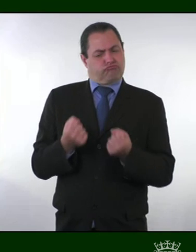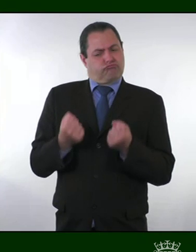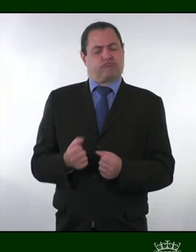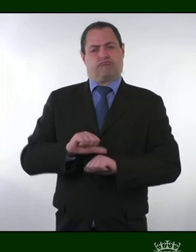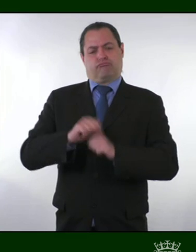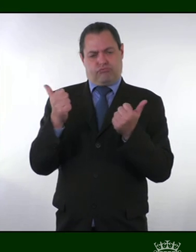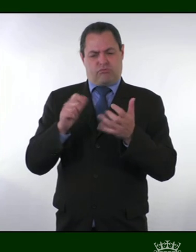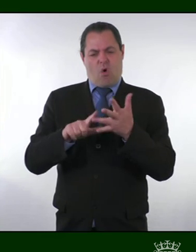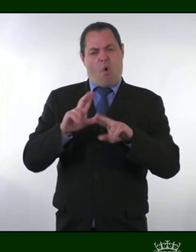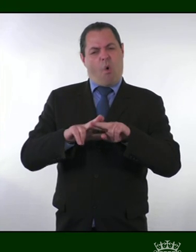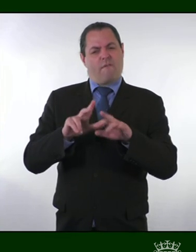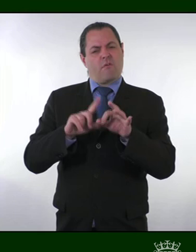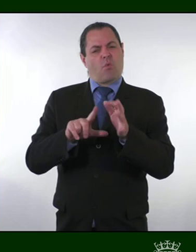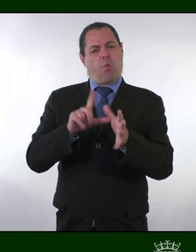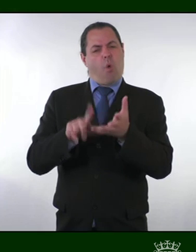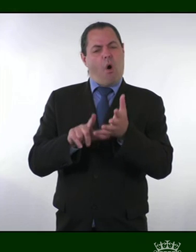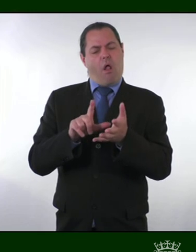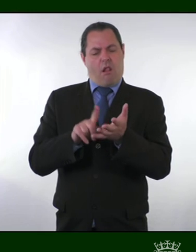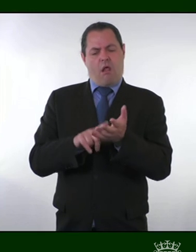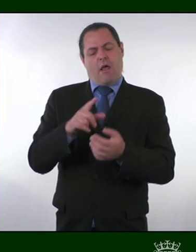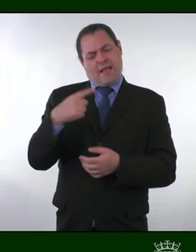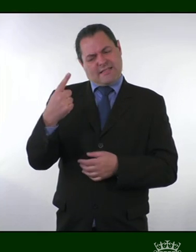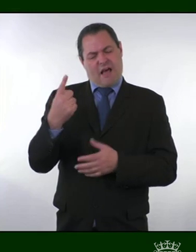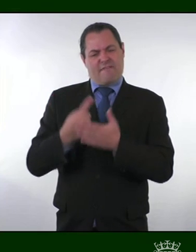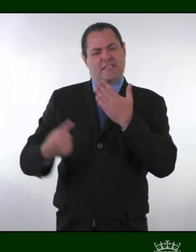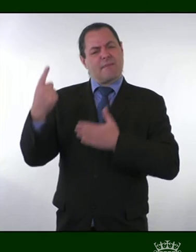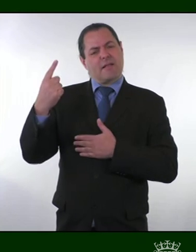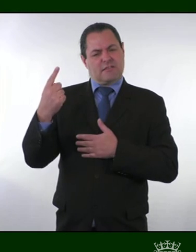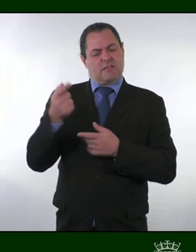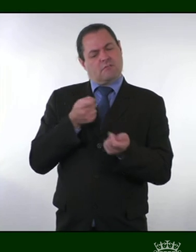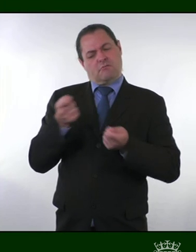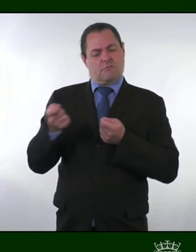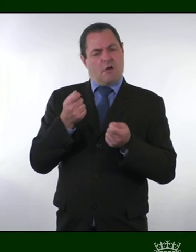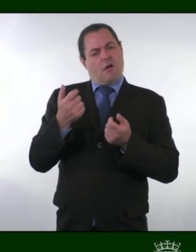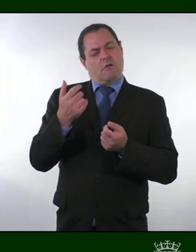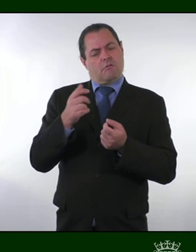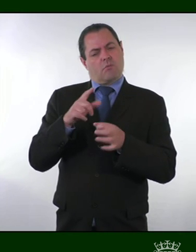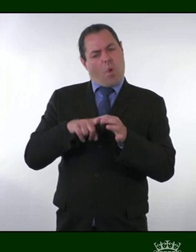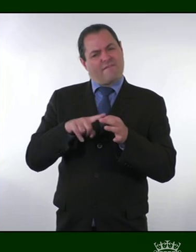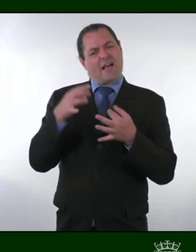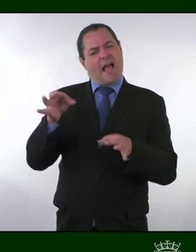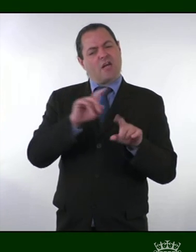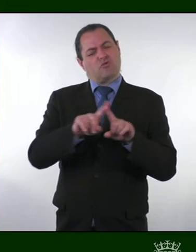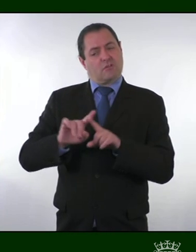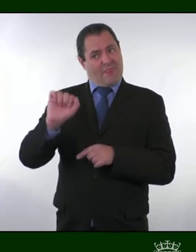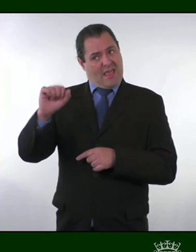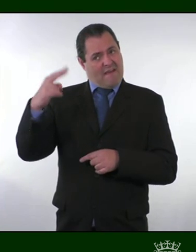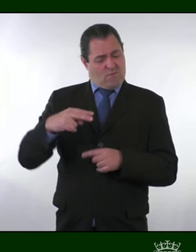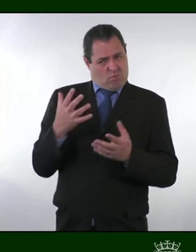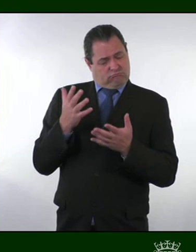Ofqual is, as he knows, an independent organisation and credit had to be given to its views.